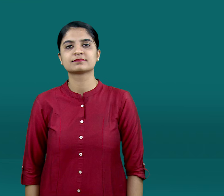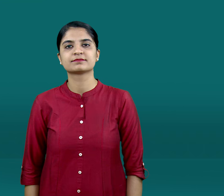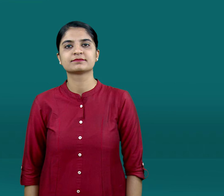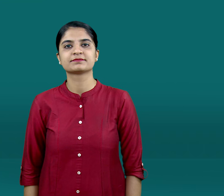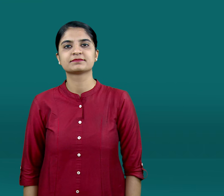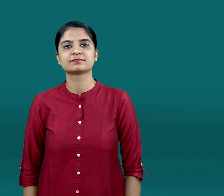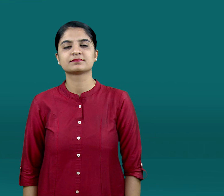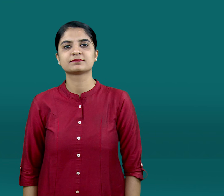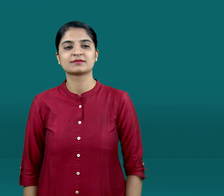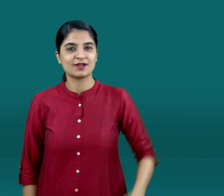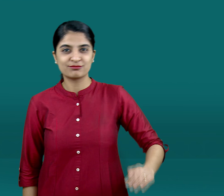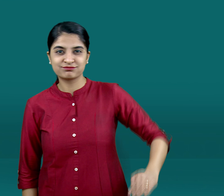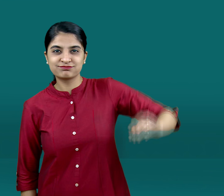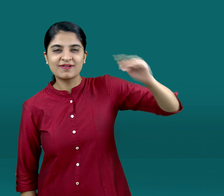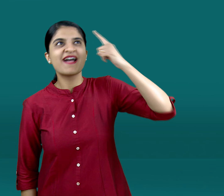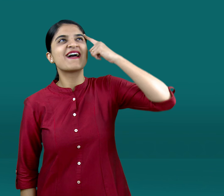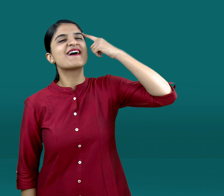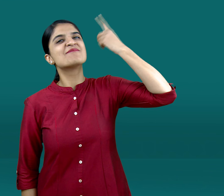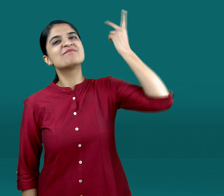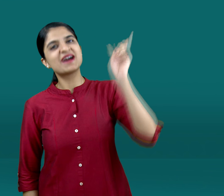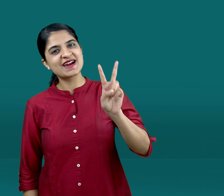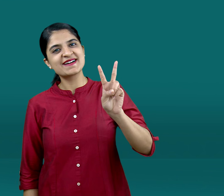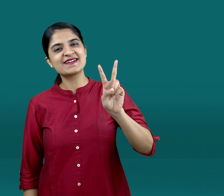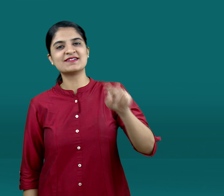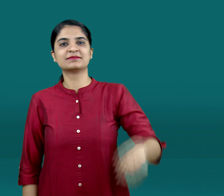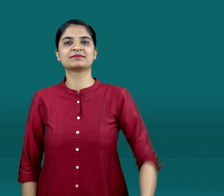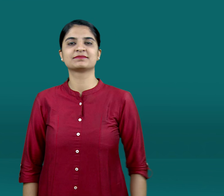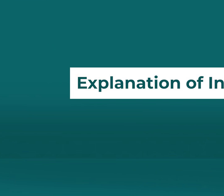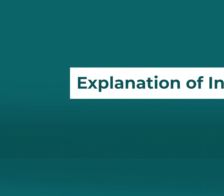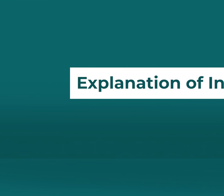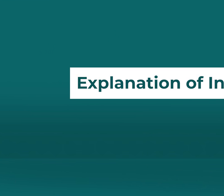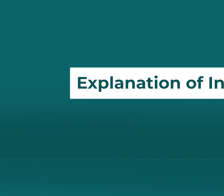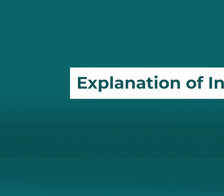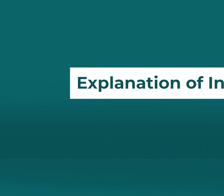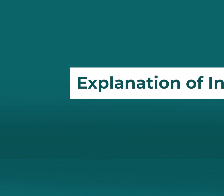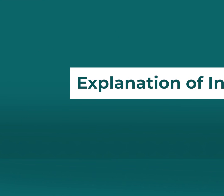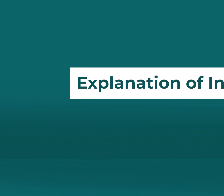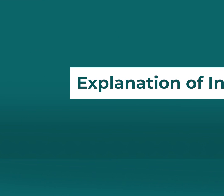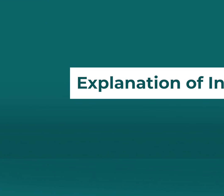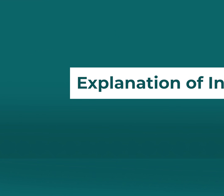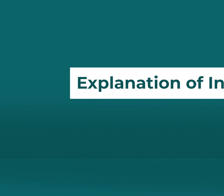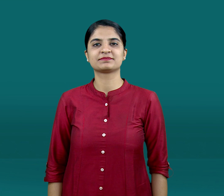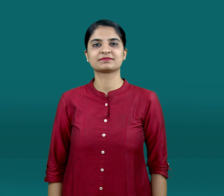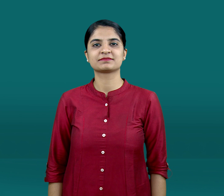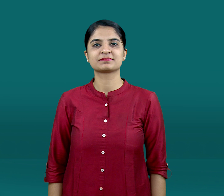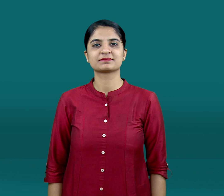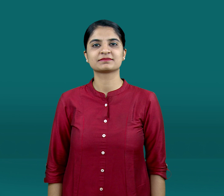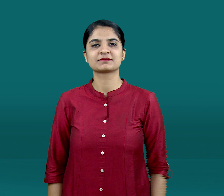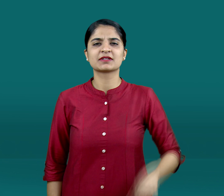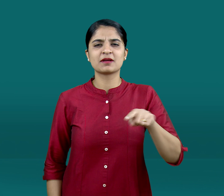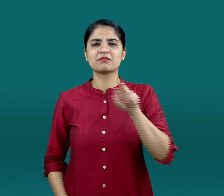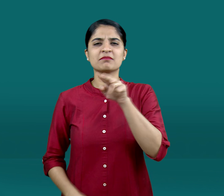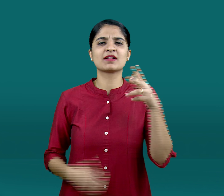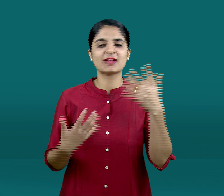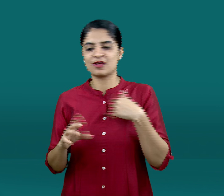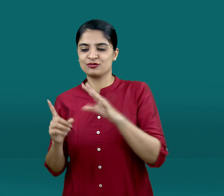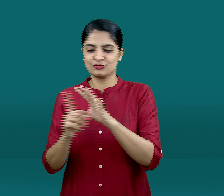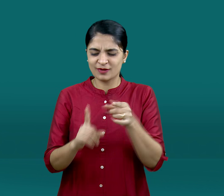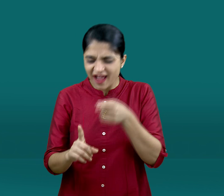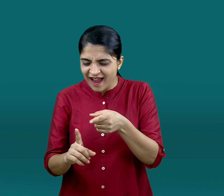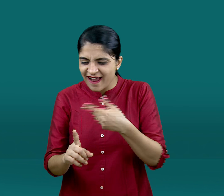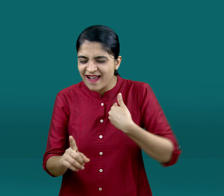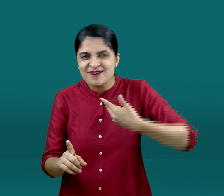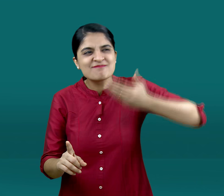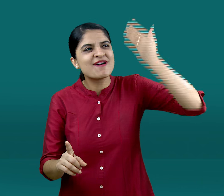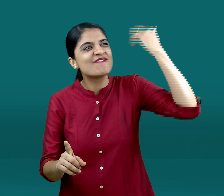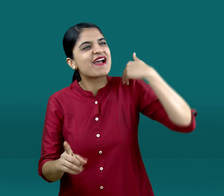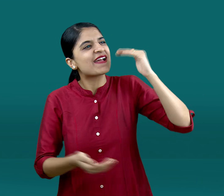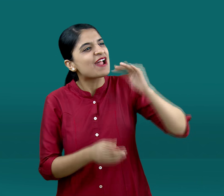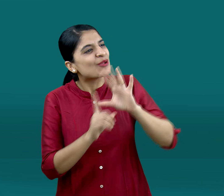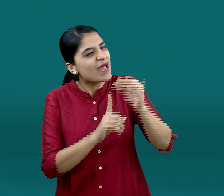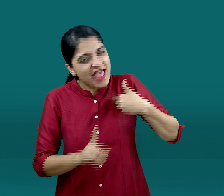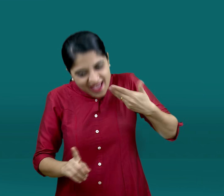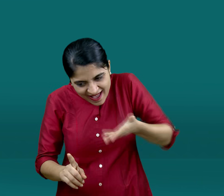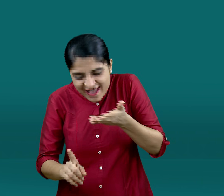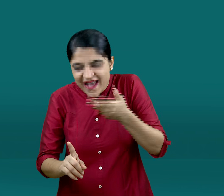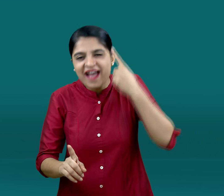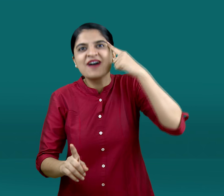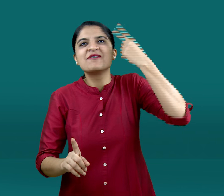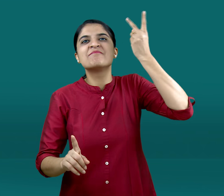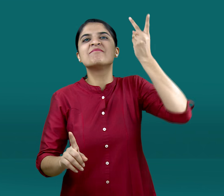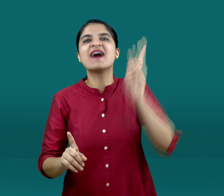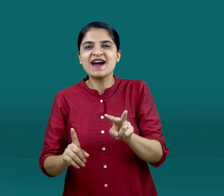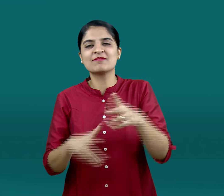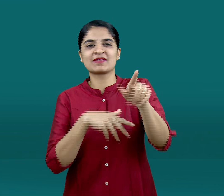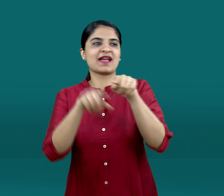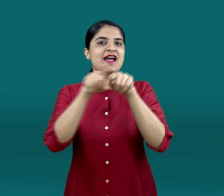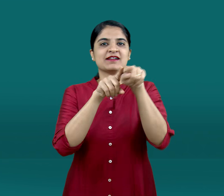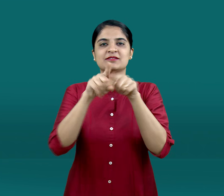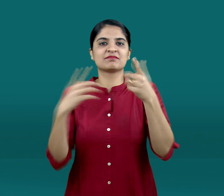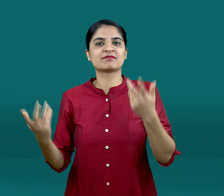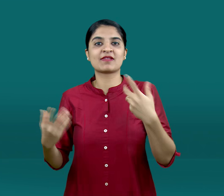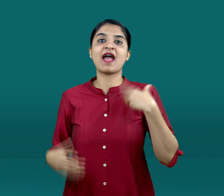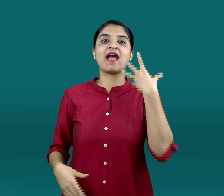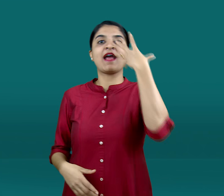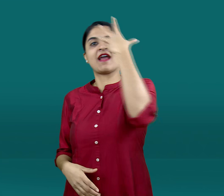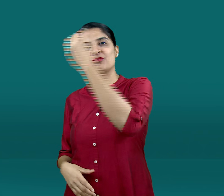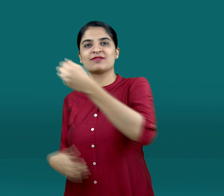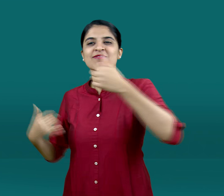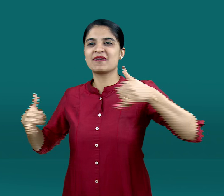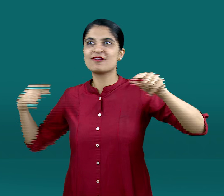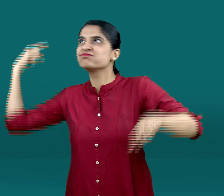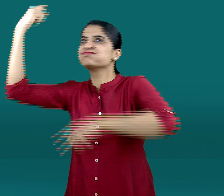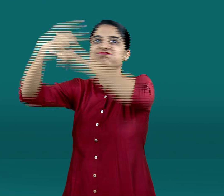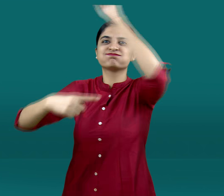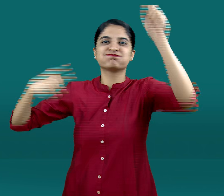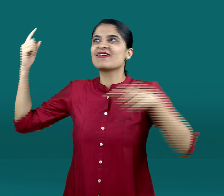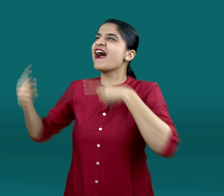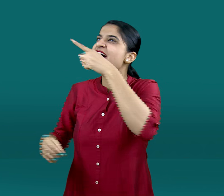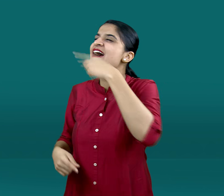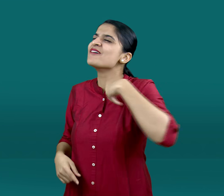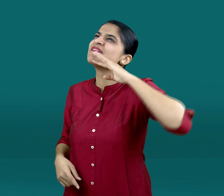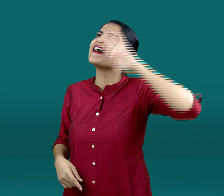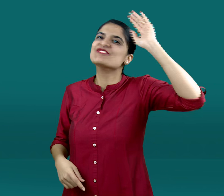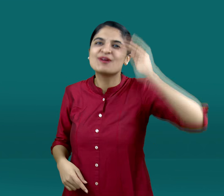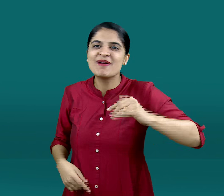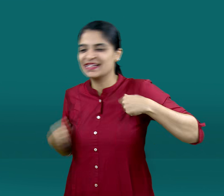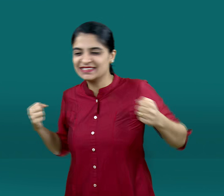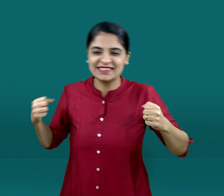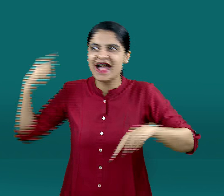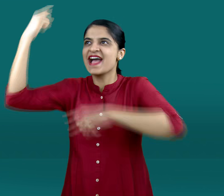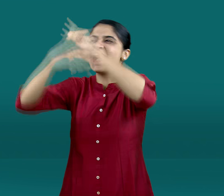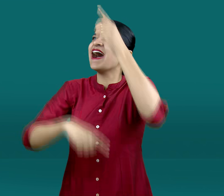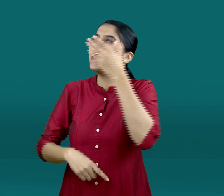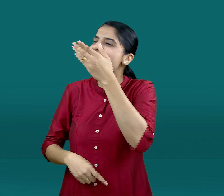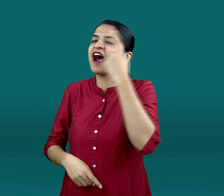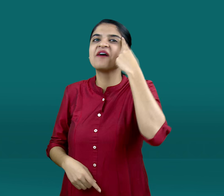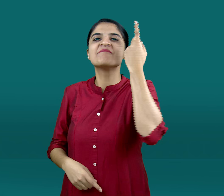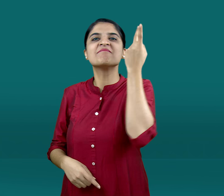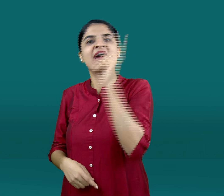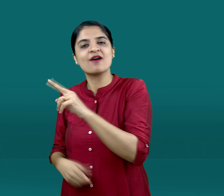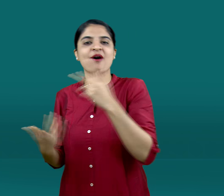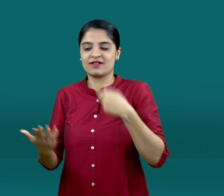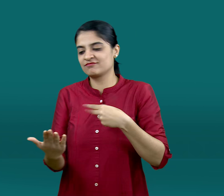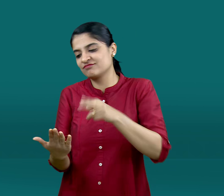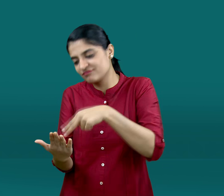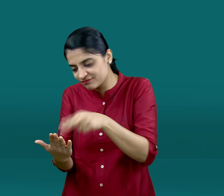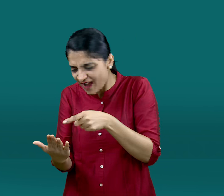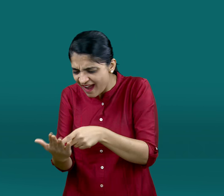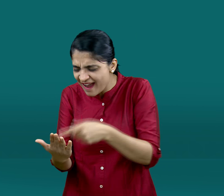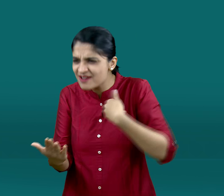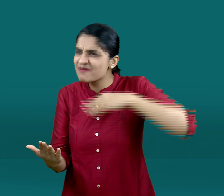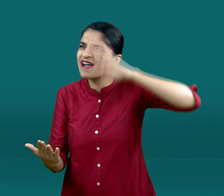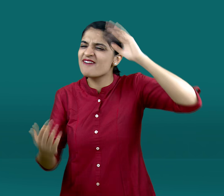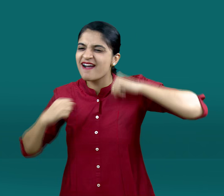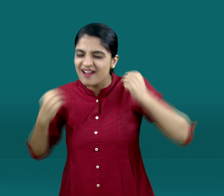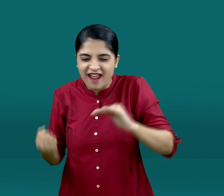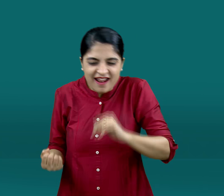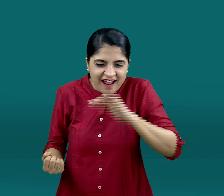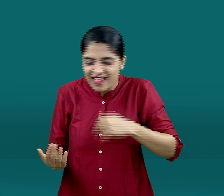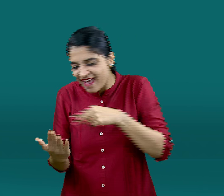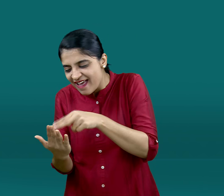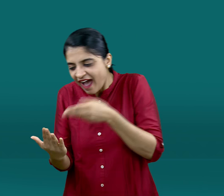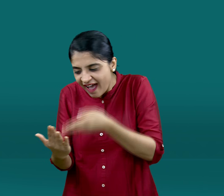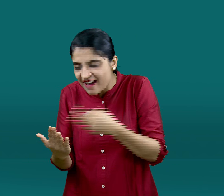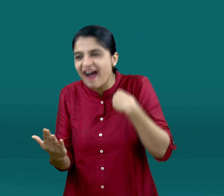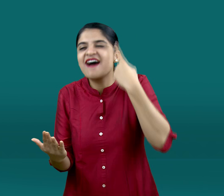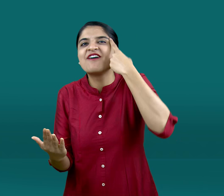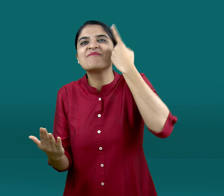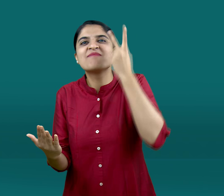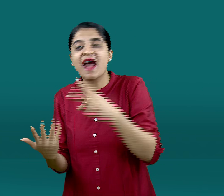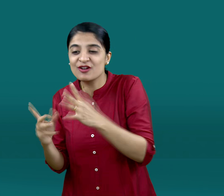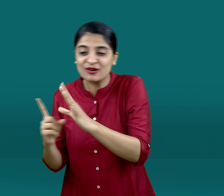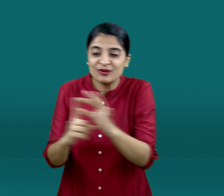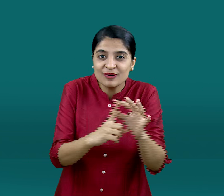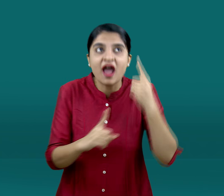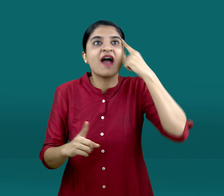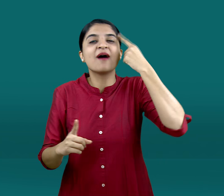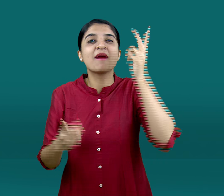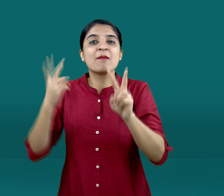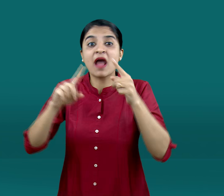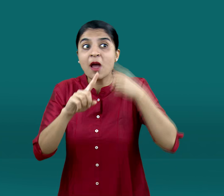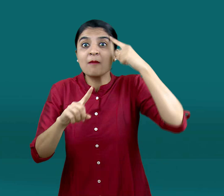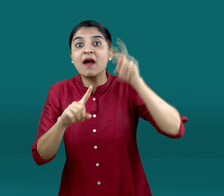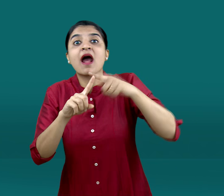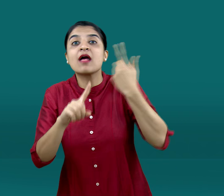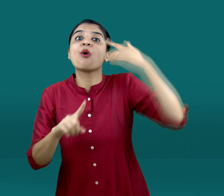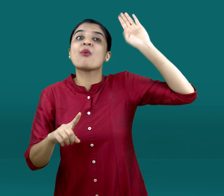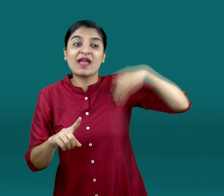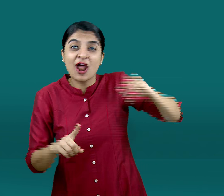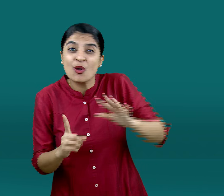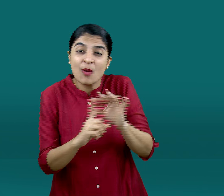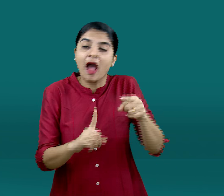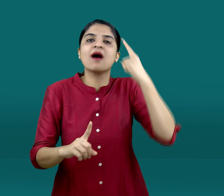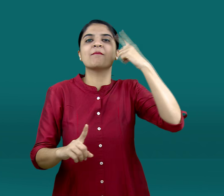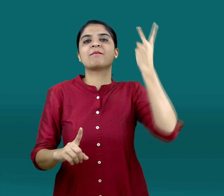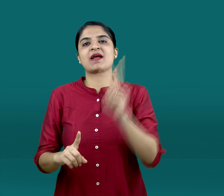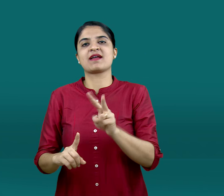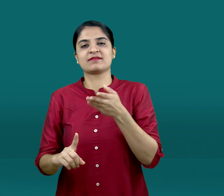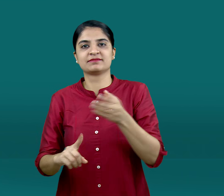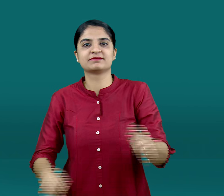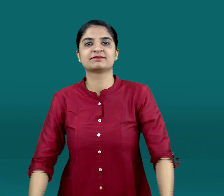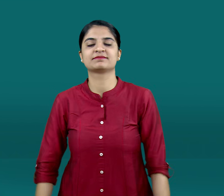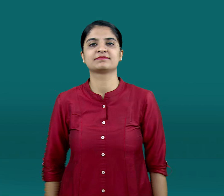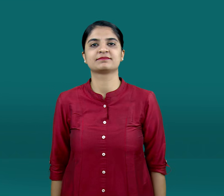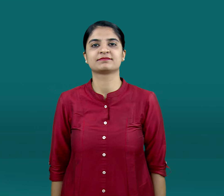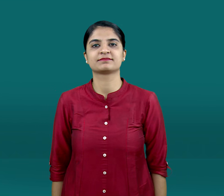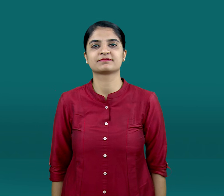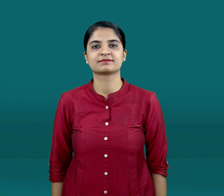Inner child